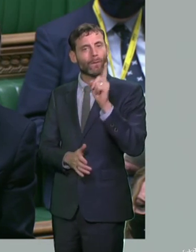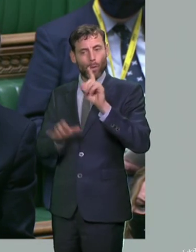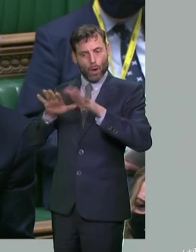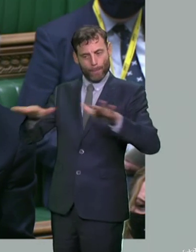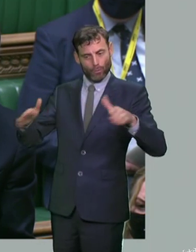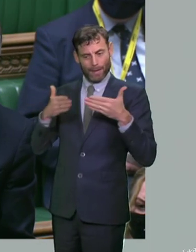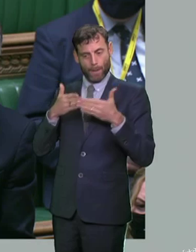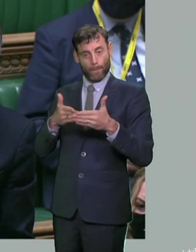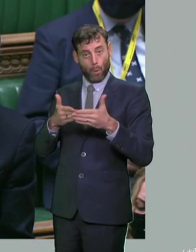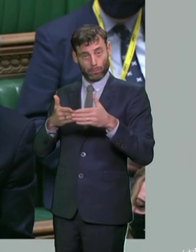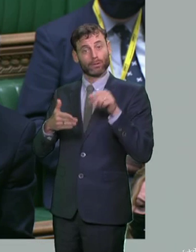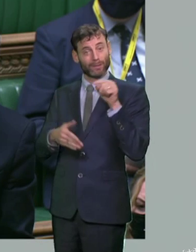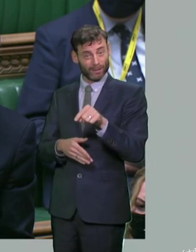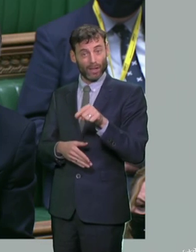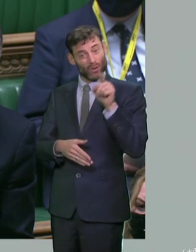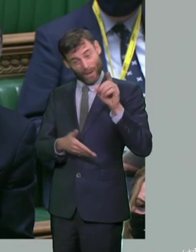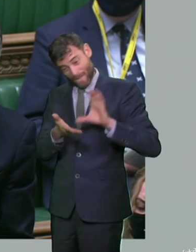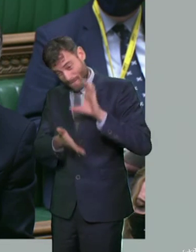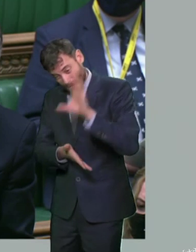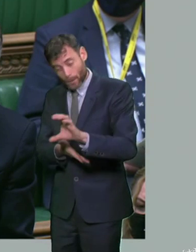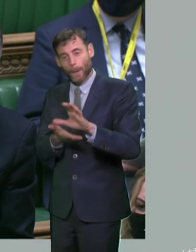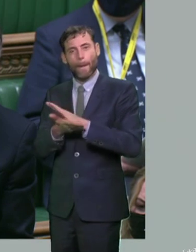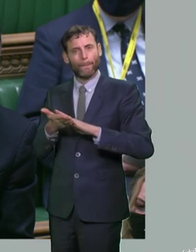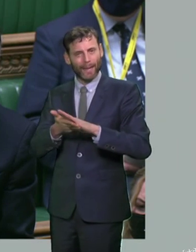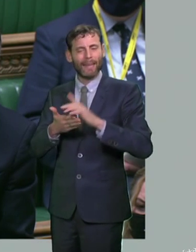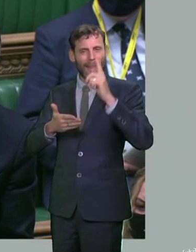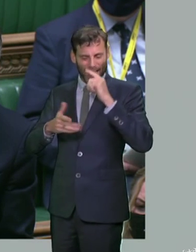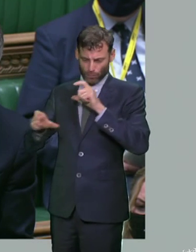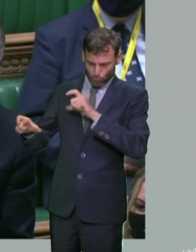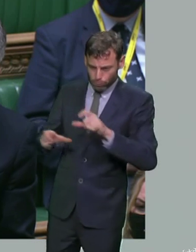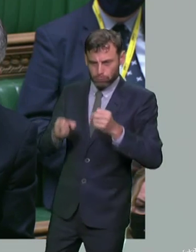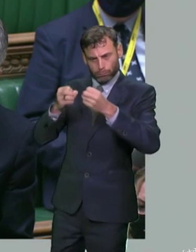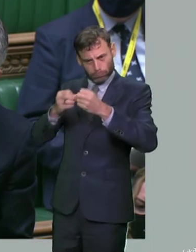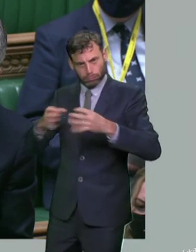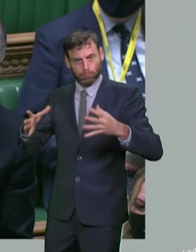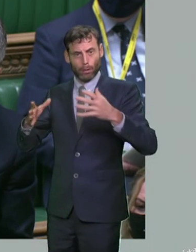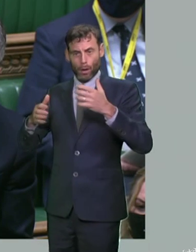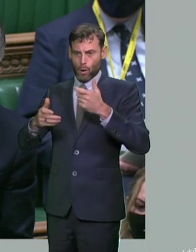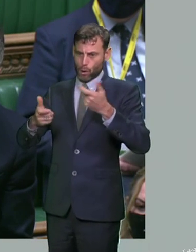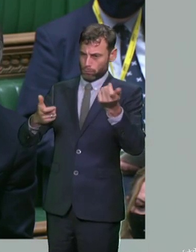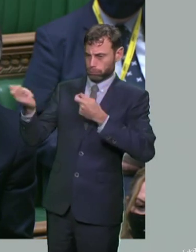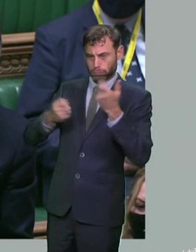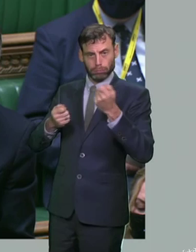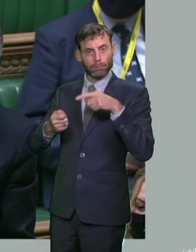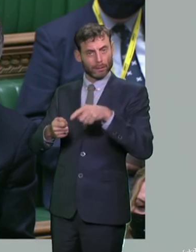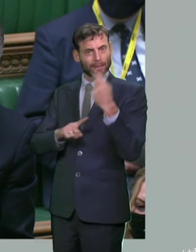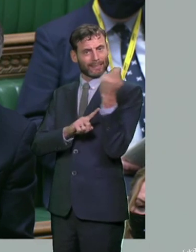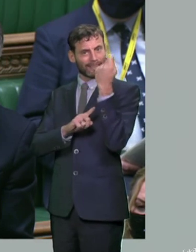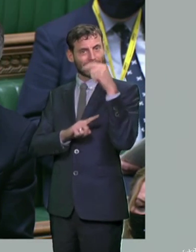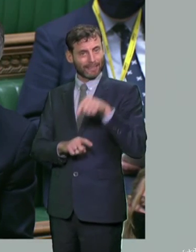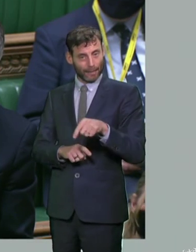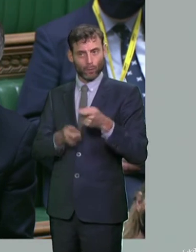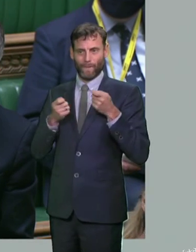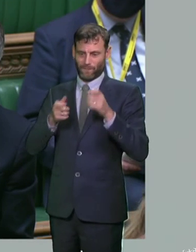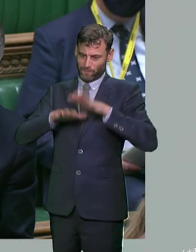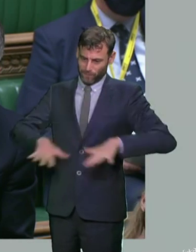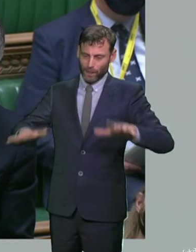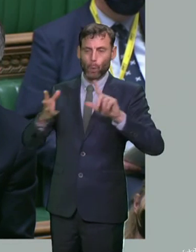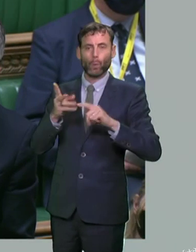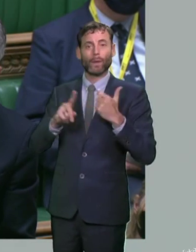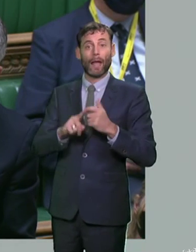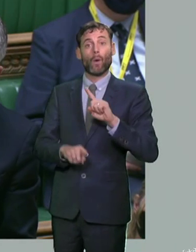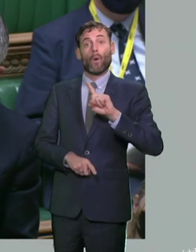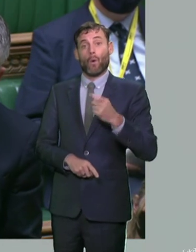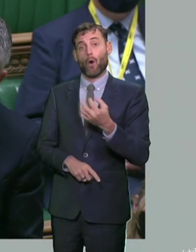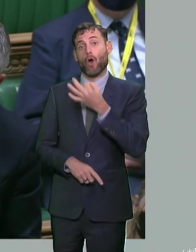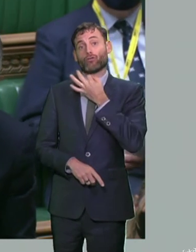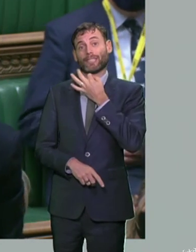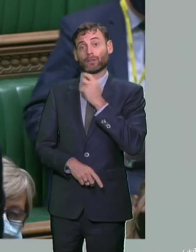The Prime Minister has a choice: provide this money and allow continued scaling up and commercial success, based on a UK supply chain, or see the manufacturing jobs move abroad.